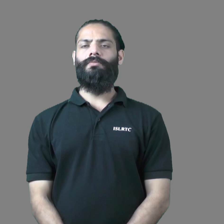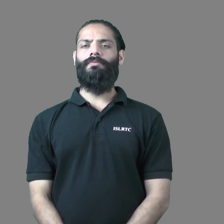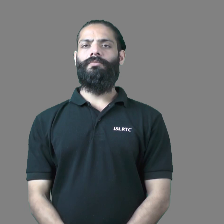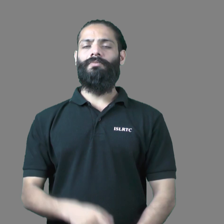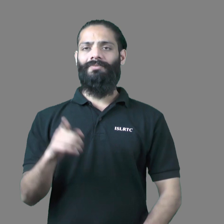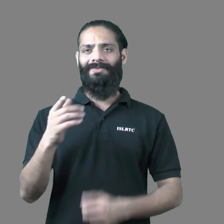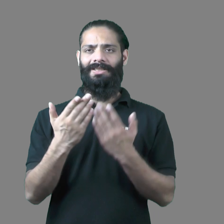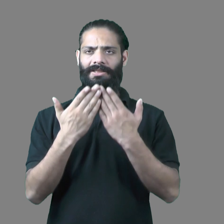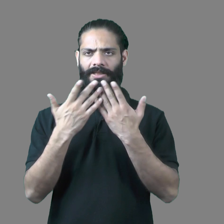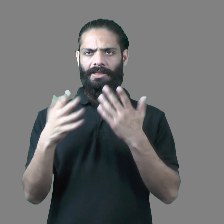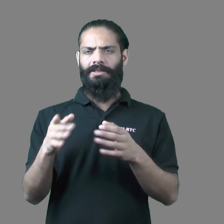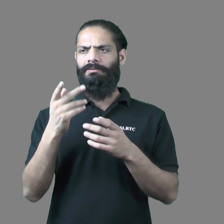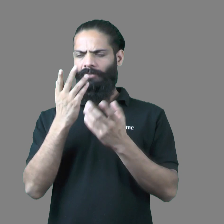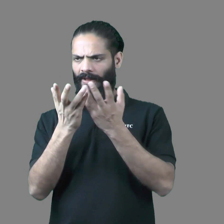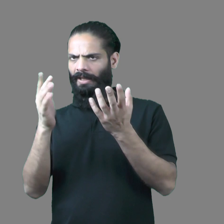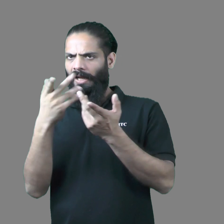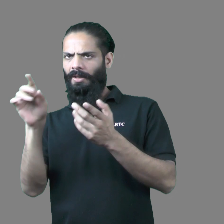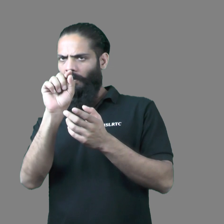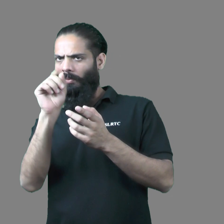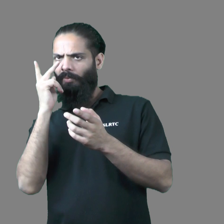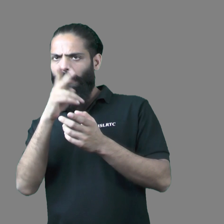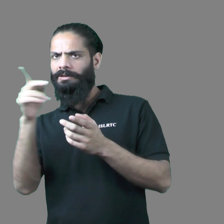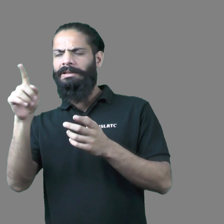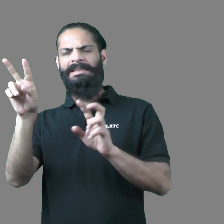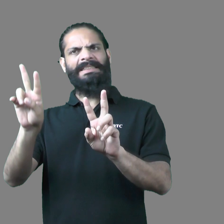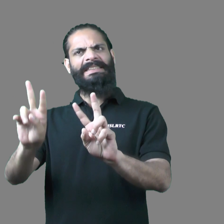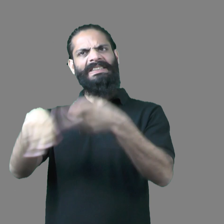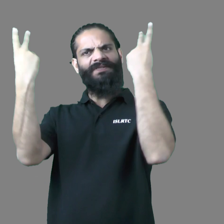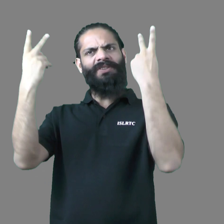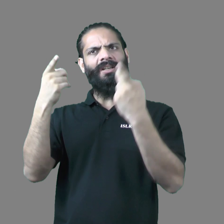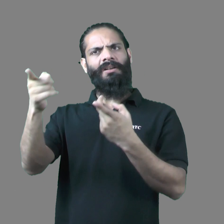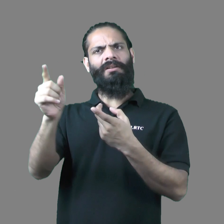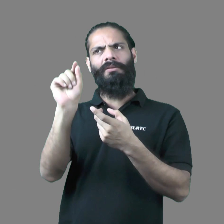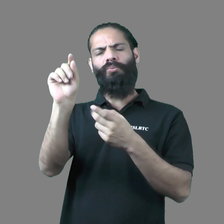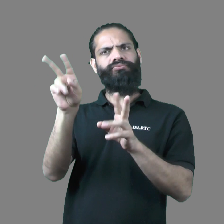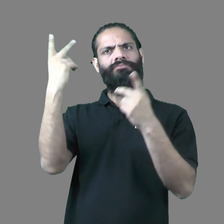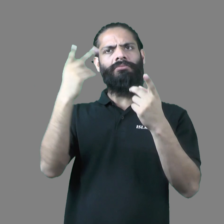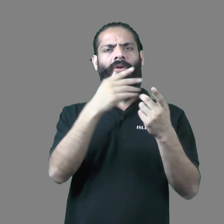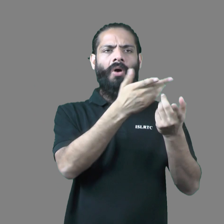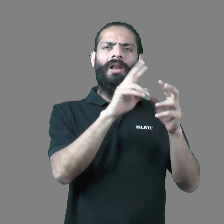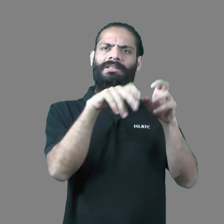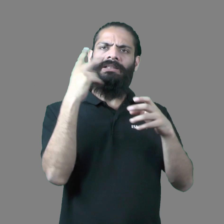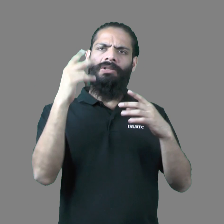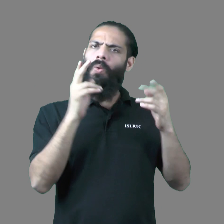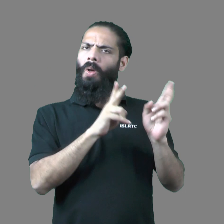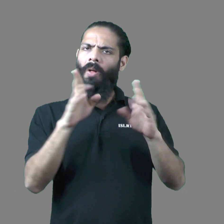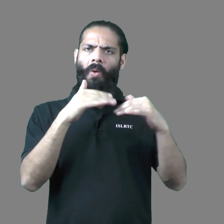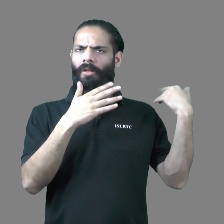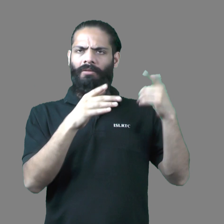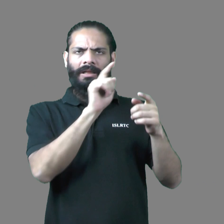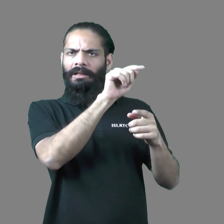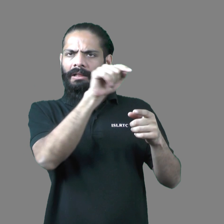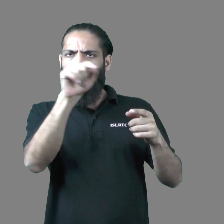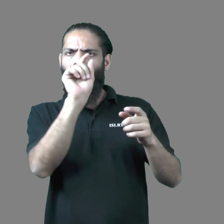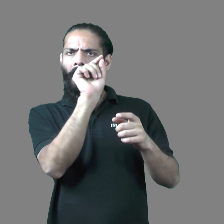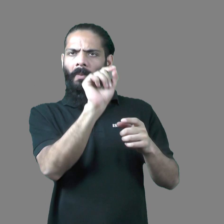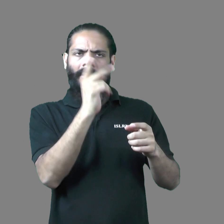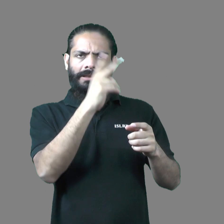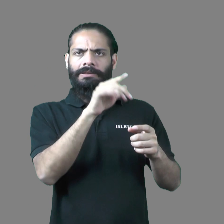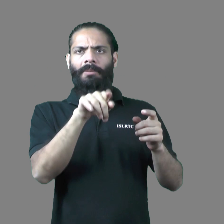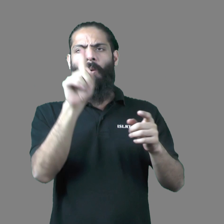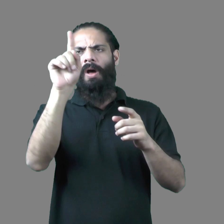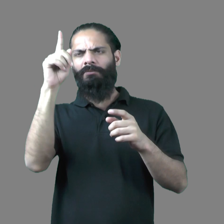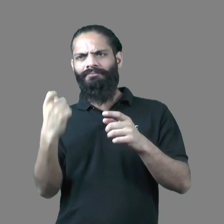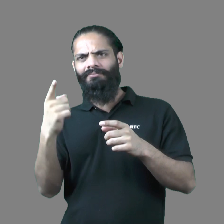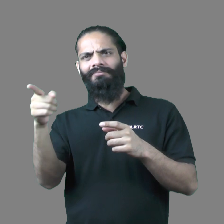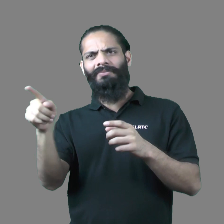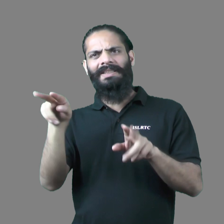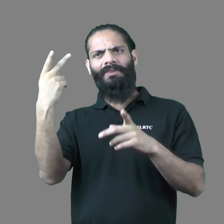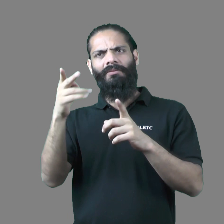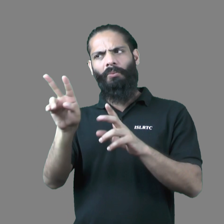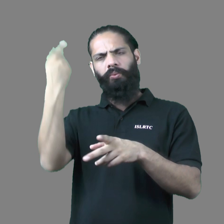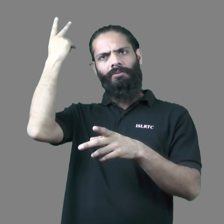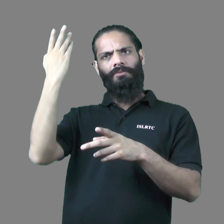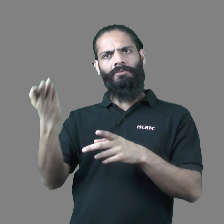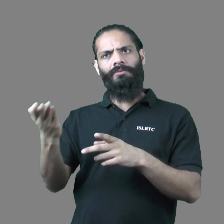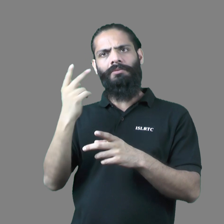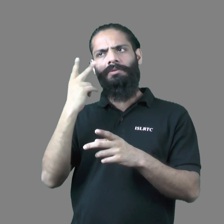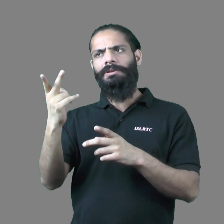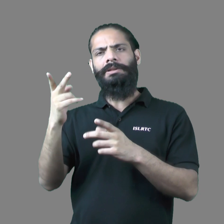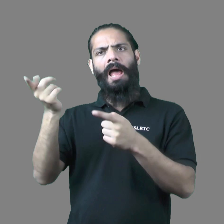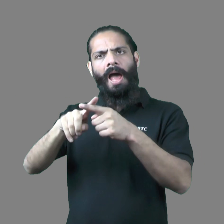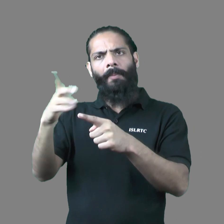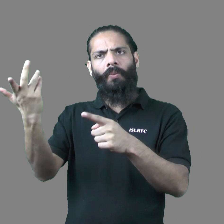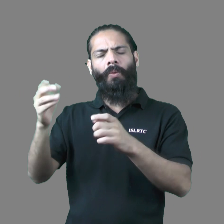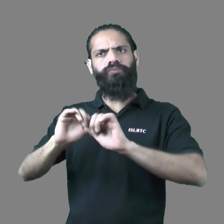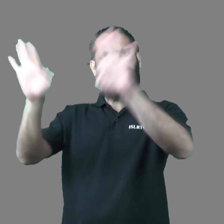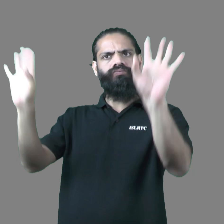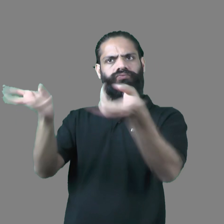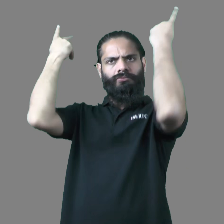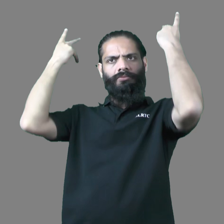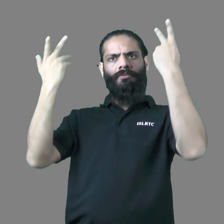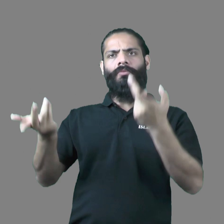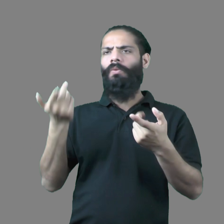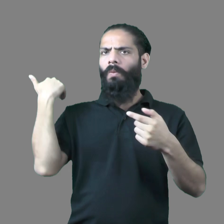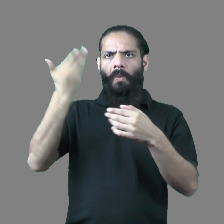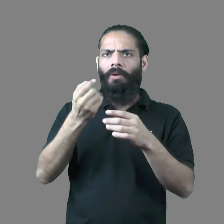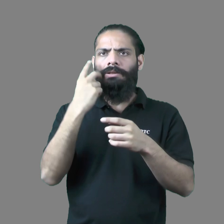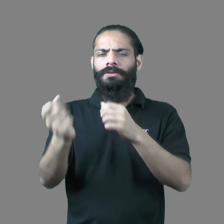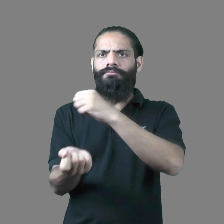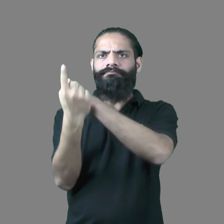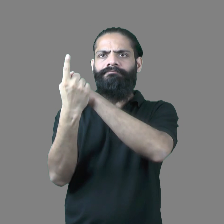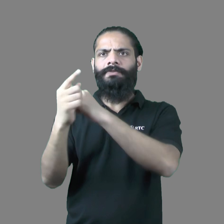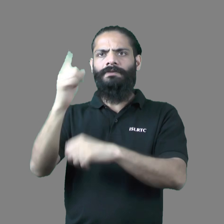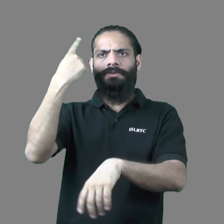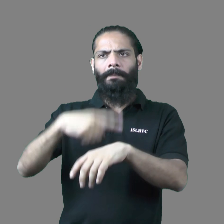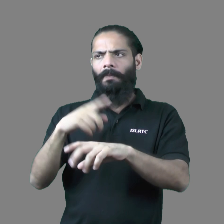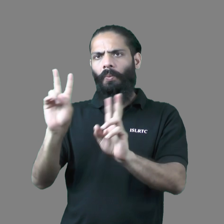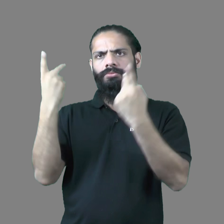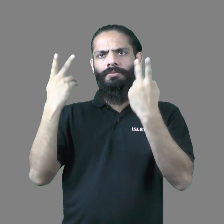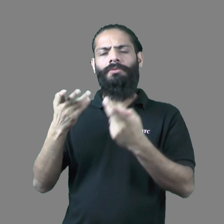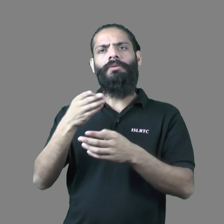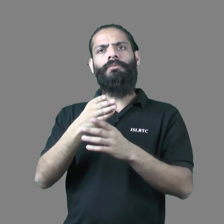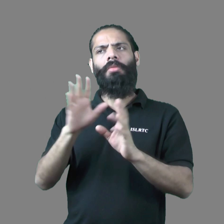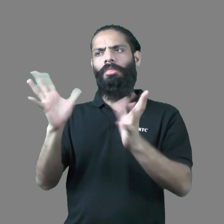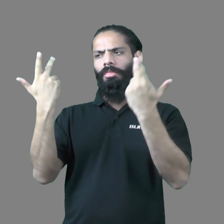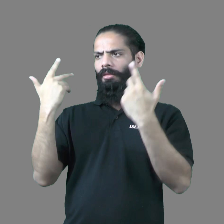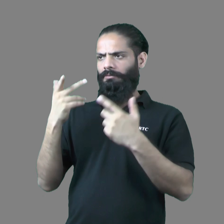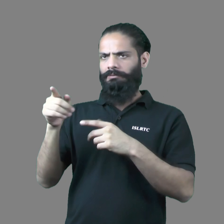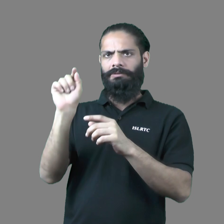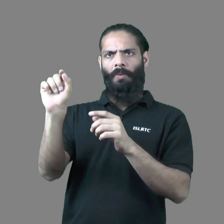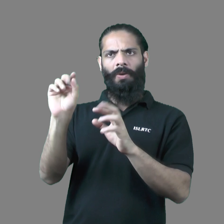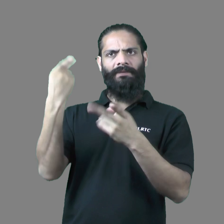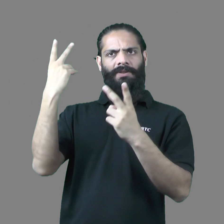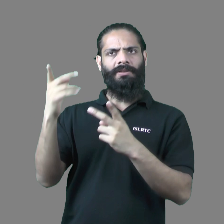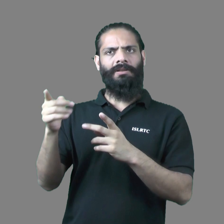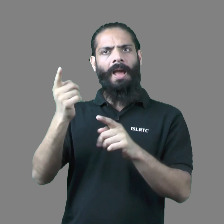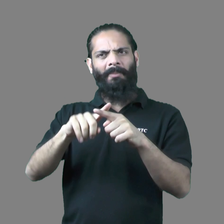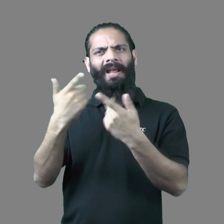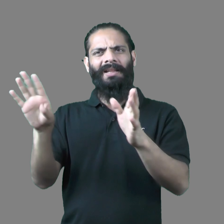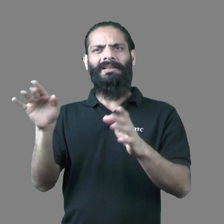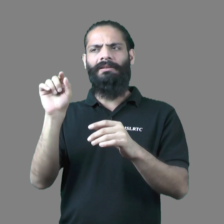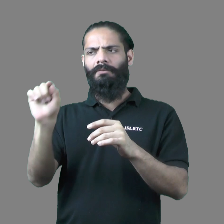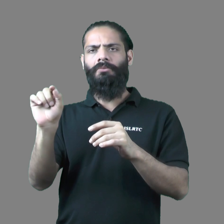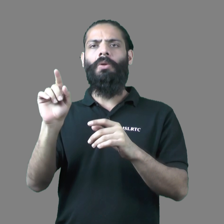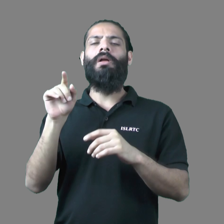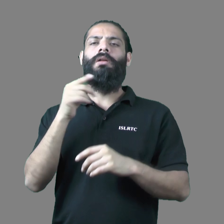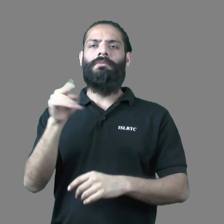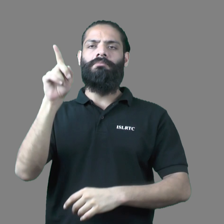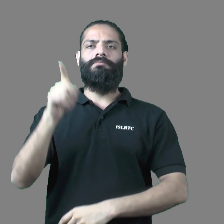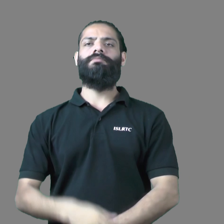Outlier